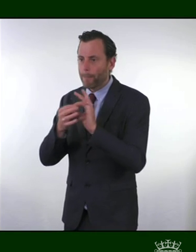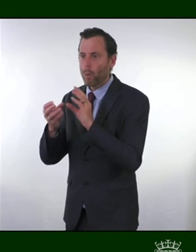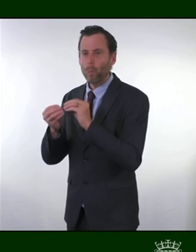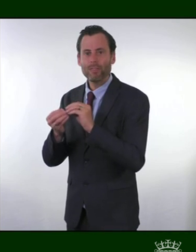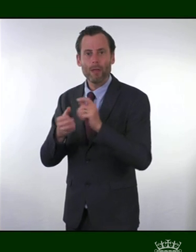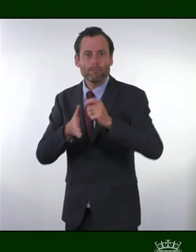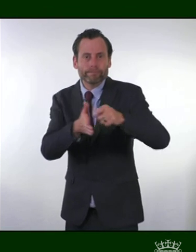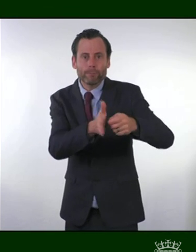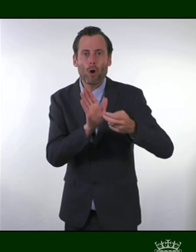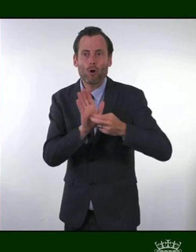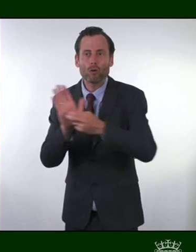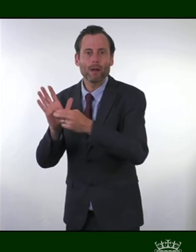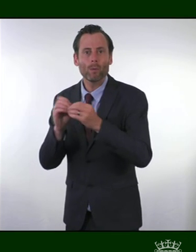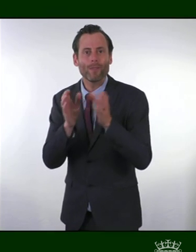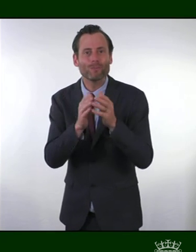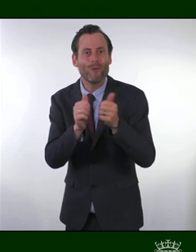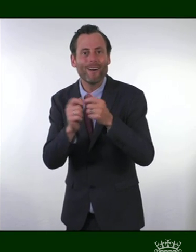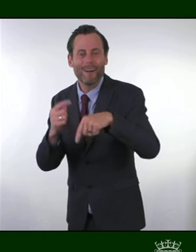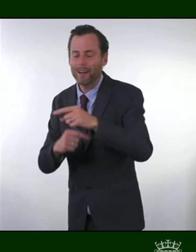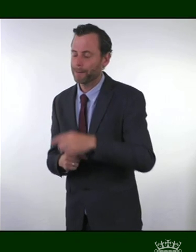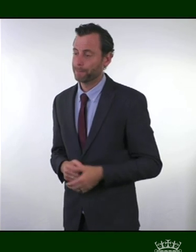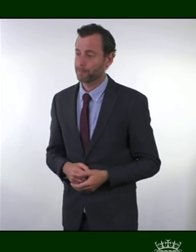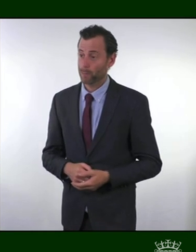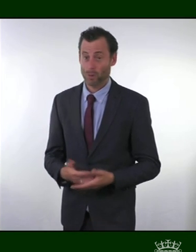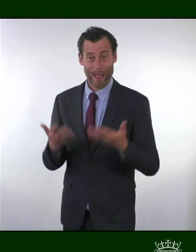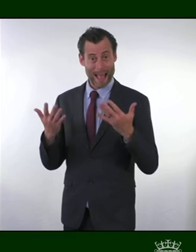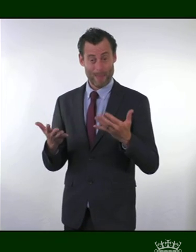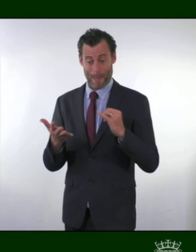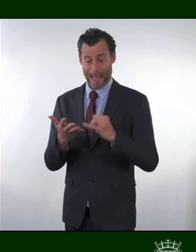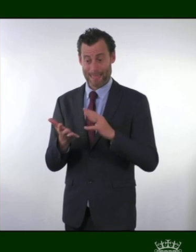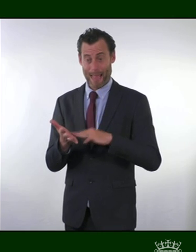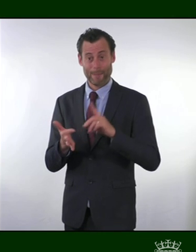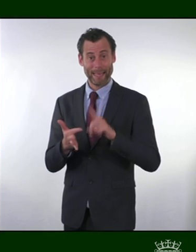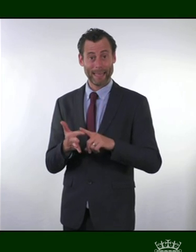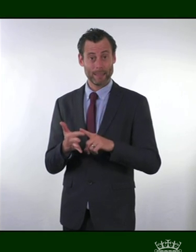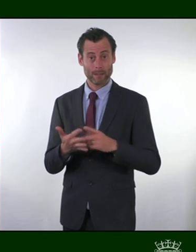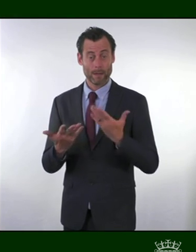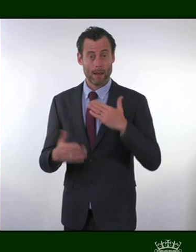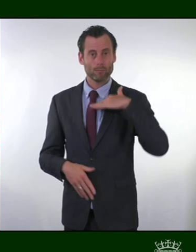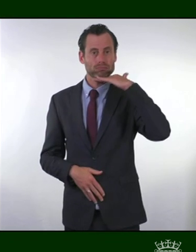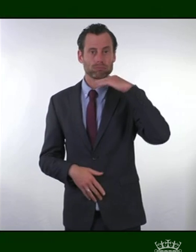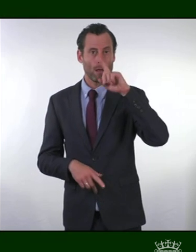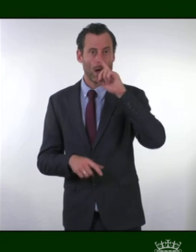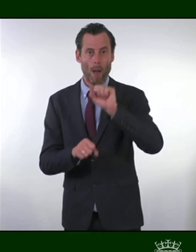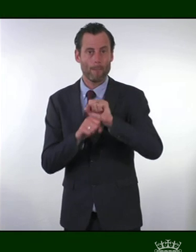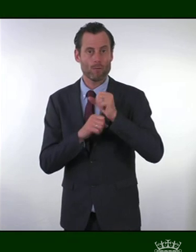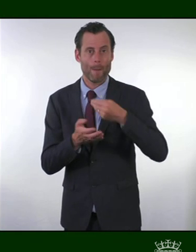Meanwhile, it appears that there will be no solutions for SMEs who cannot take on additional debt until the autumn.